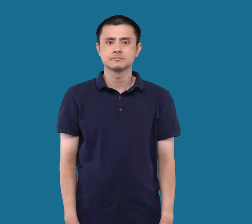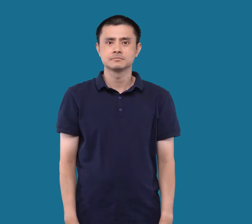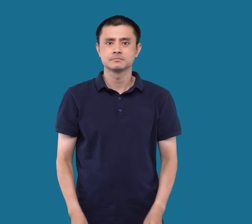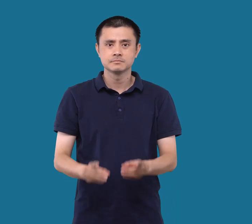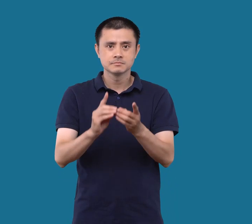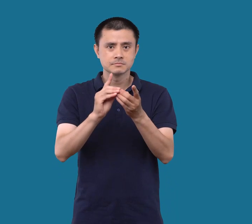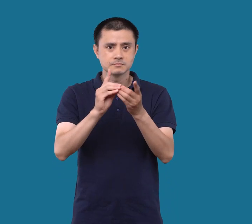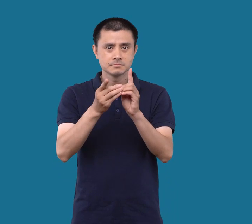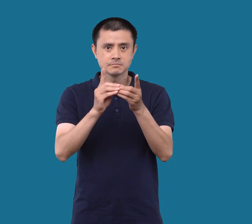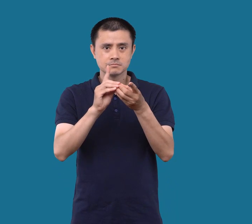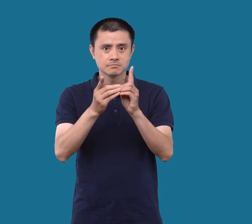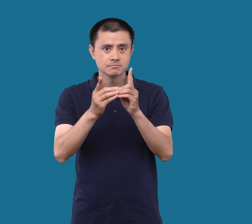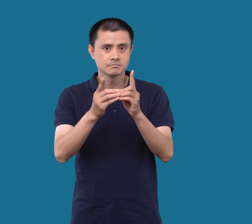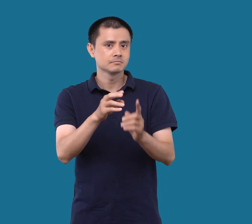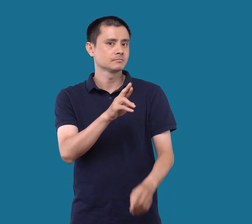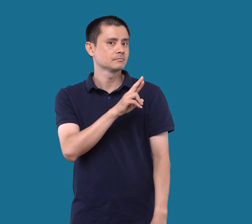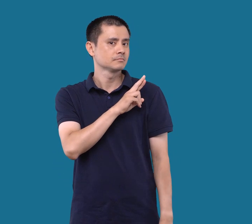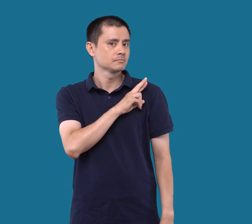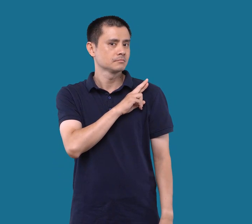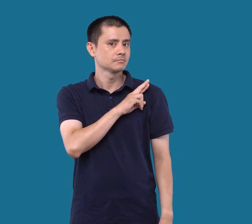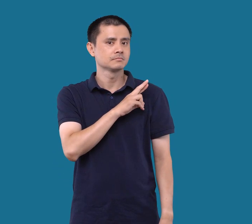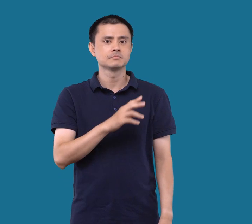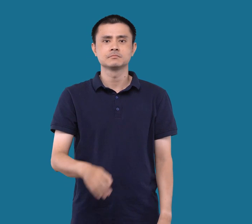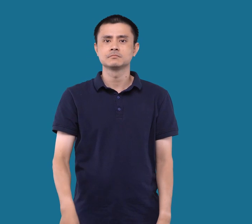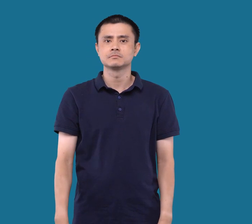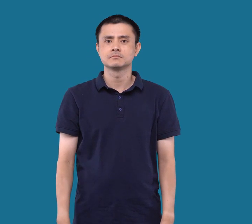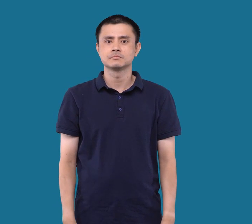danh từ riêng